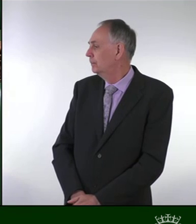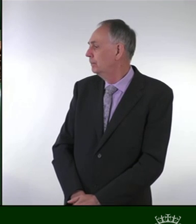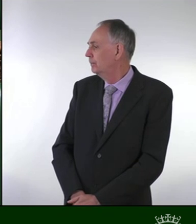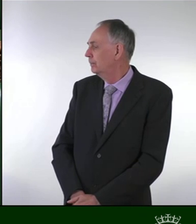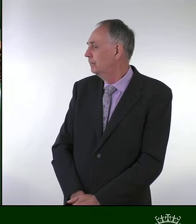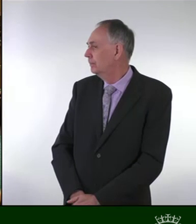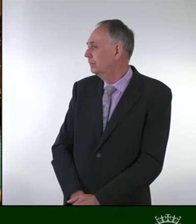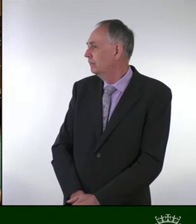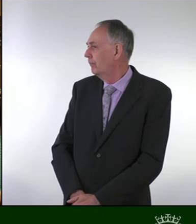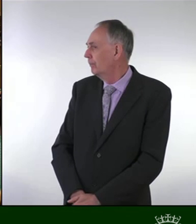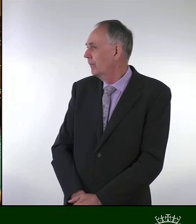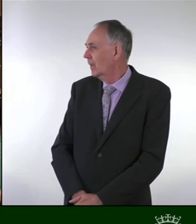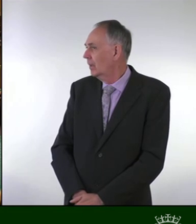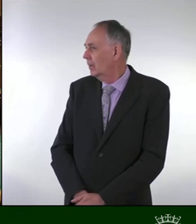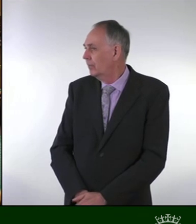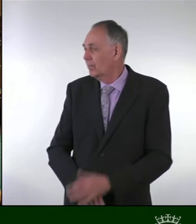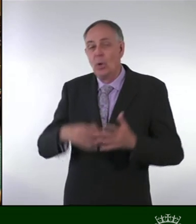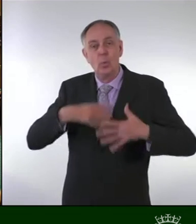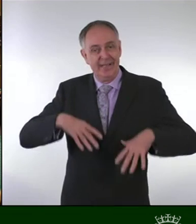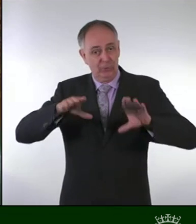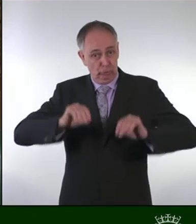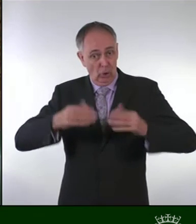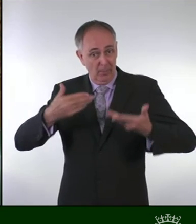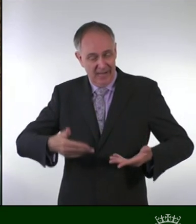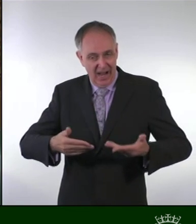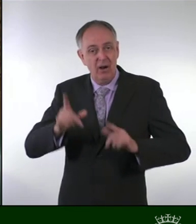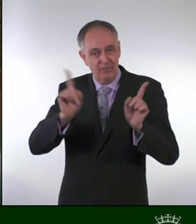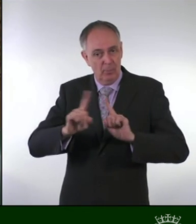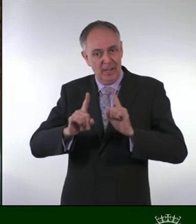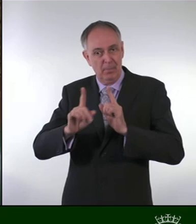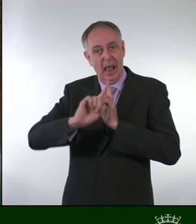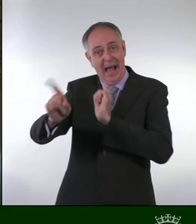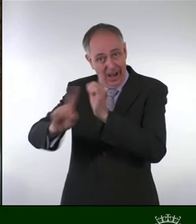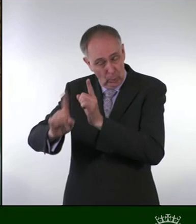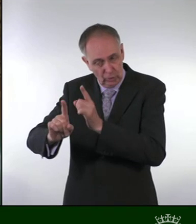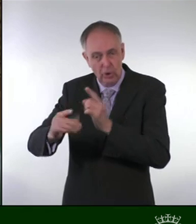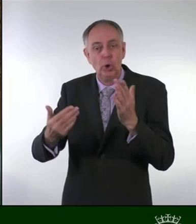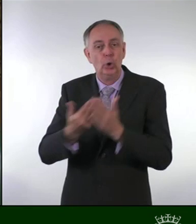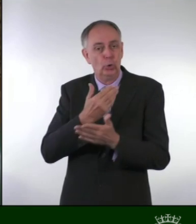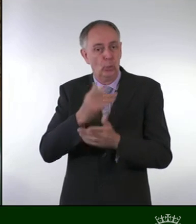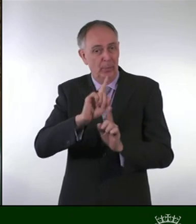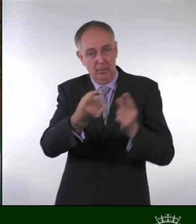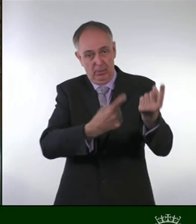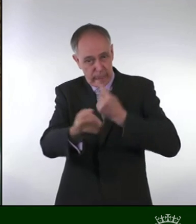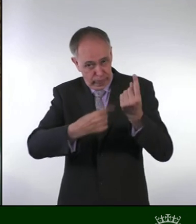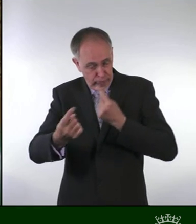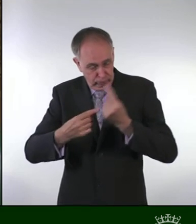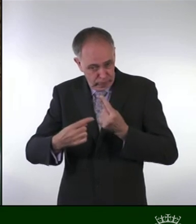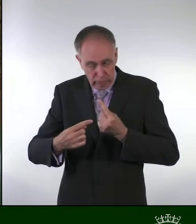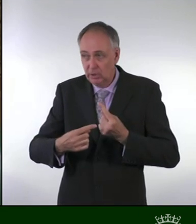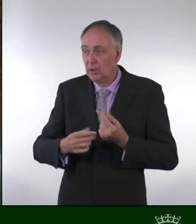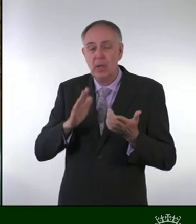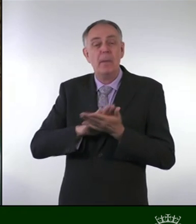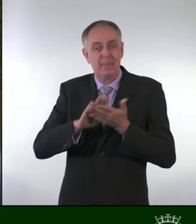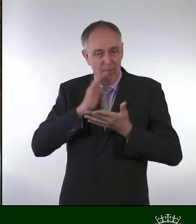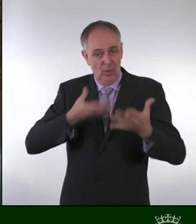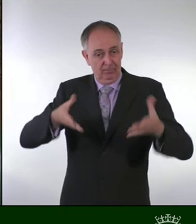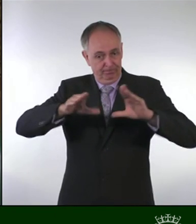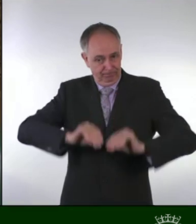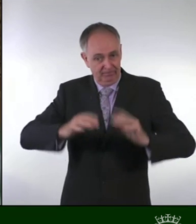In order to allow the safe exit of honourable Members participating in this item of business and the safe arrival of those participating in the next, I suspend the House for three minutes.